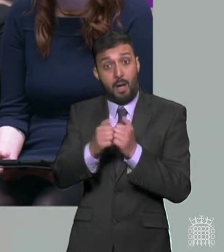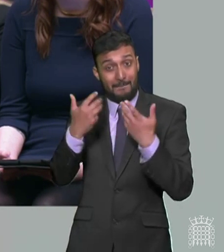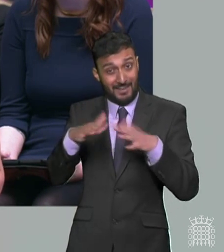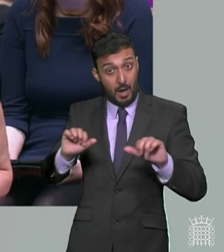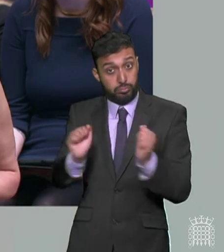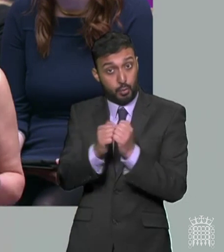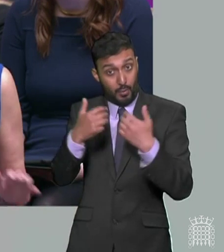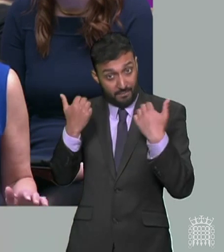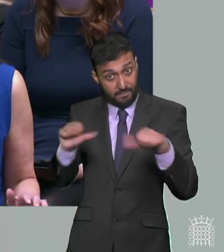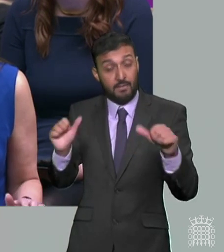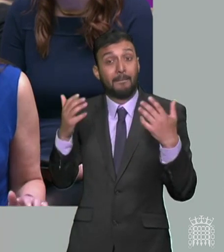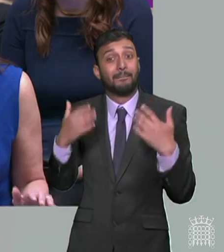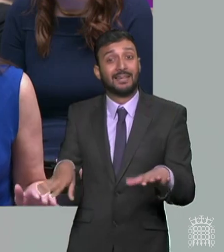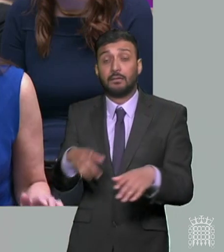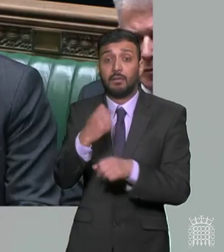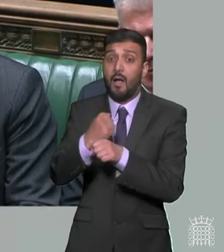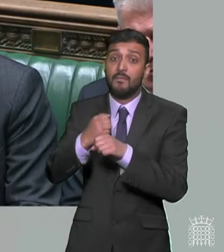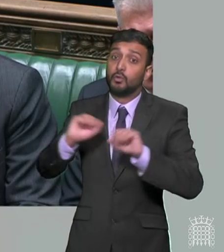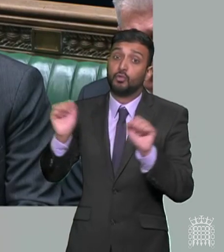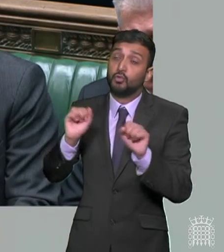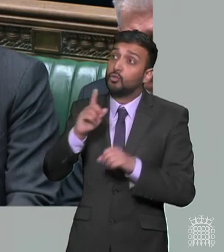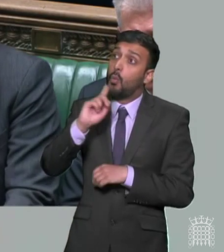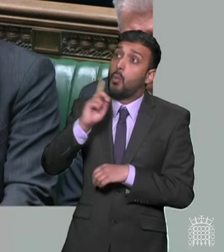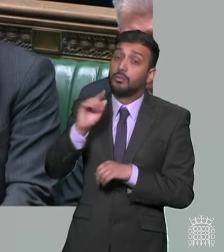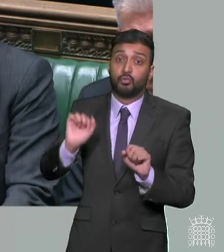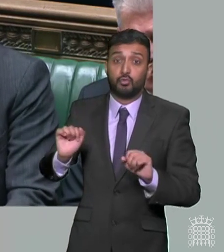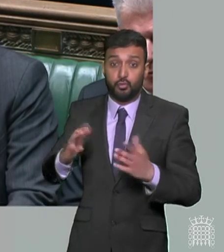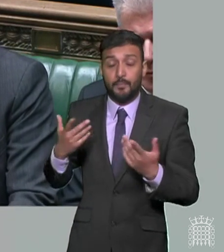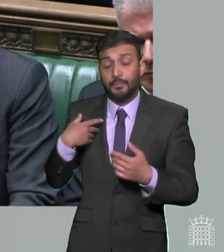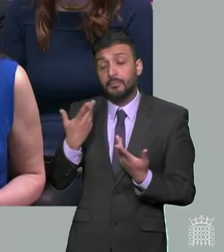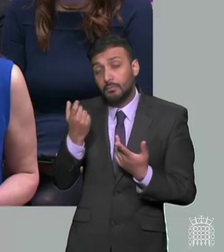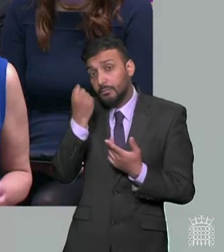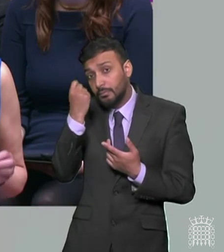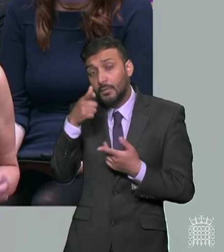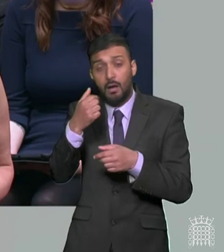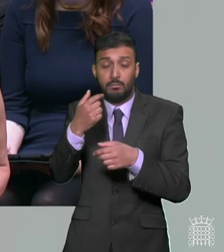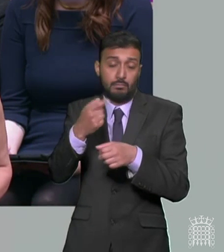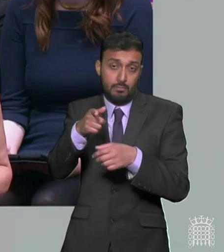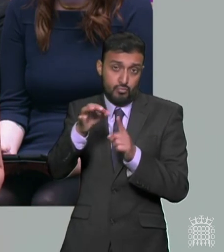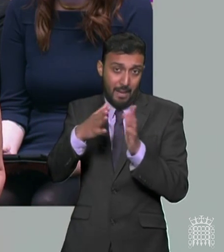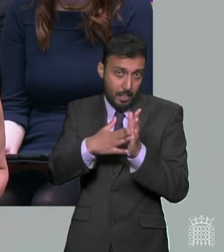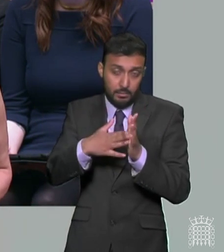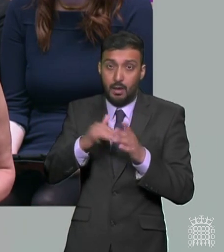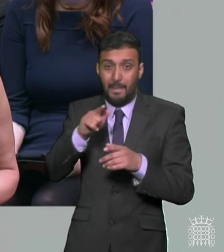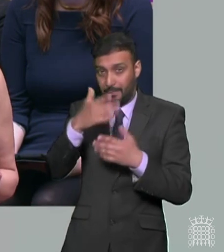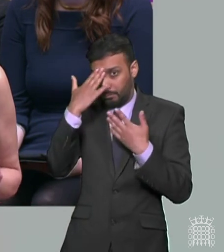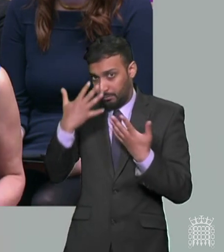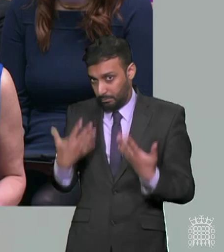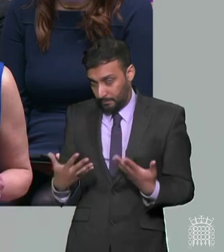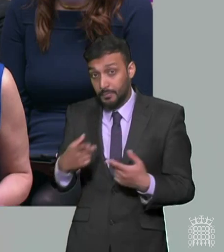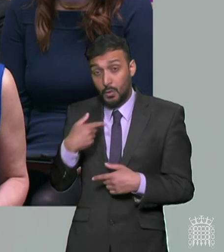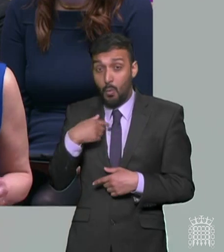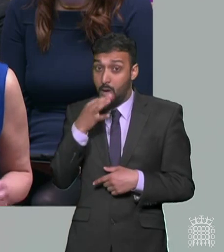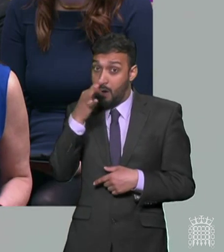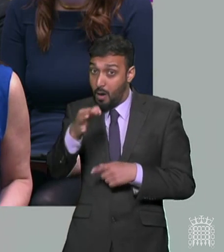I appreciate that the Prime Minister might not have all the details to hand, so will he meet me to talk about this life-saving and life-changing drug?